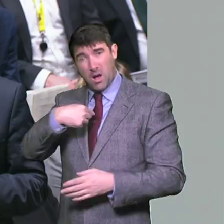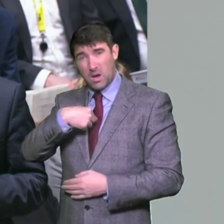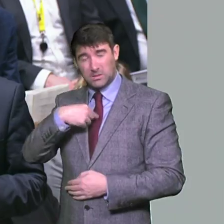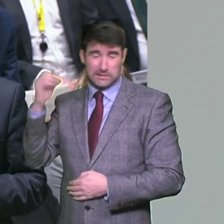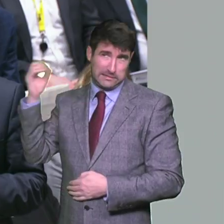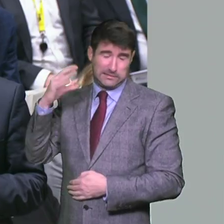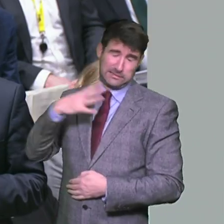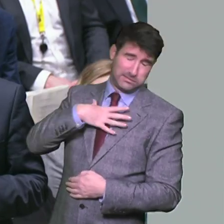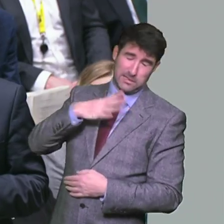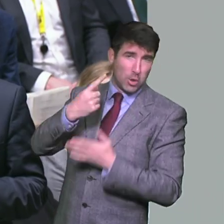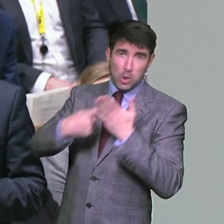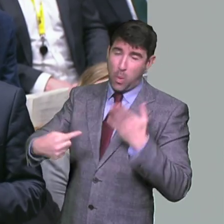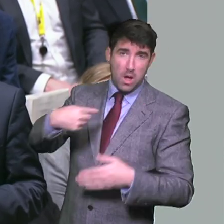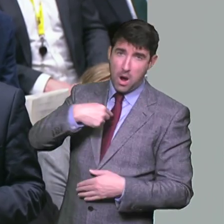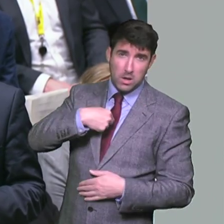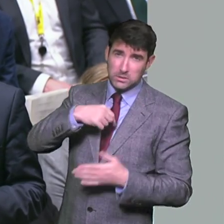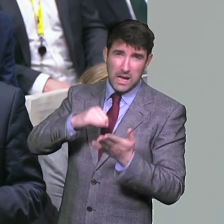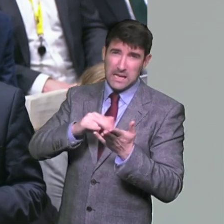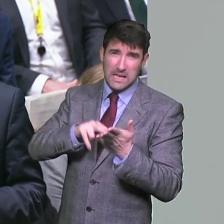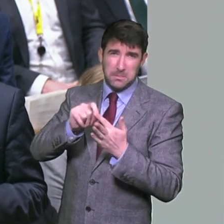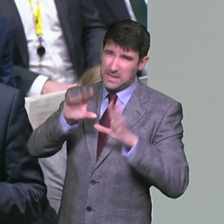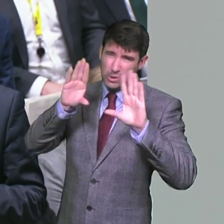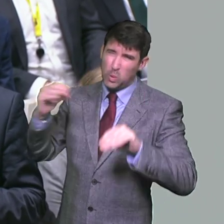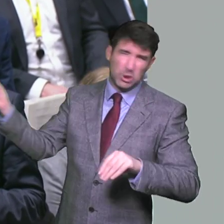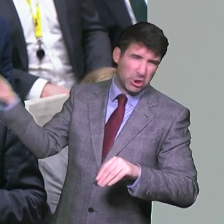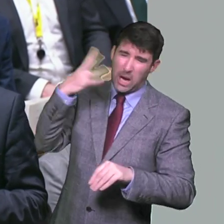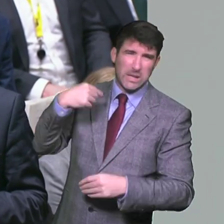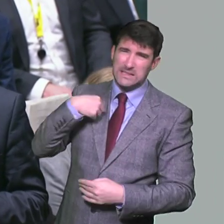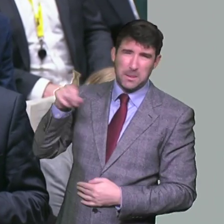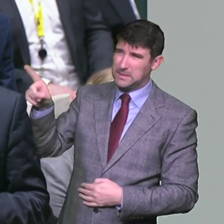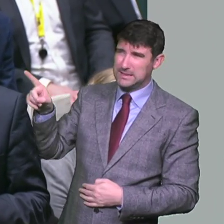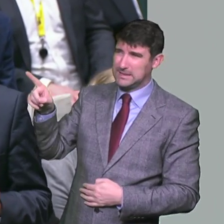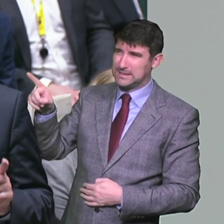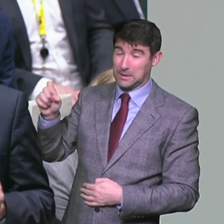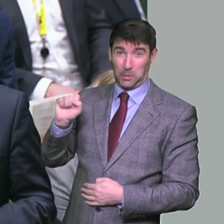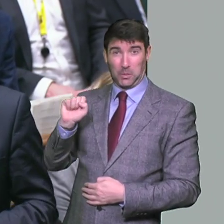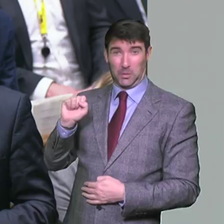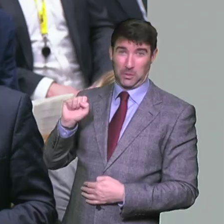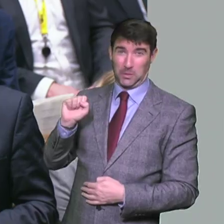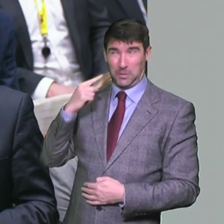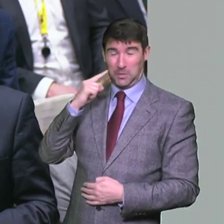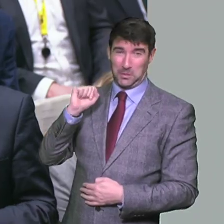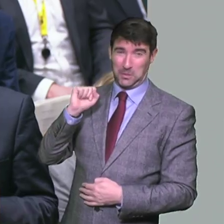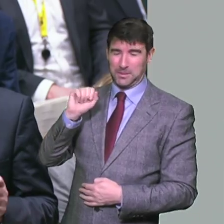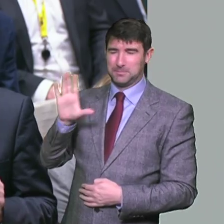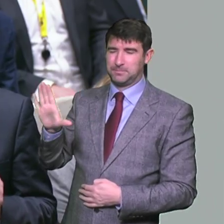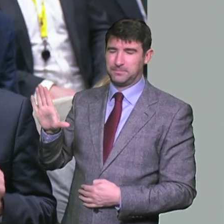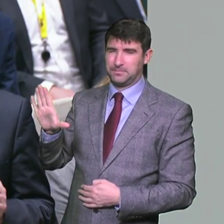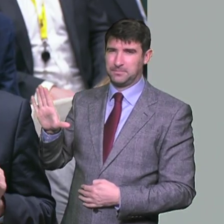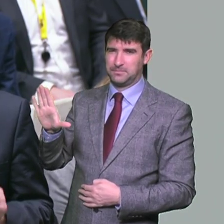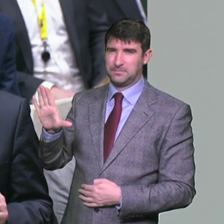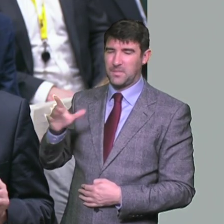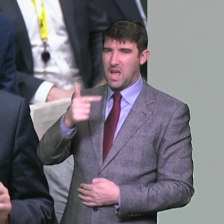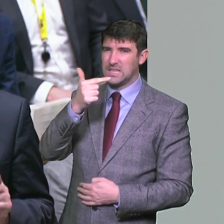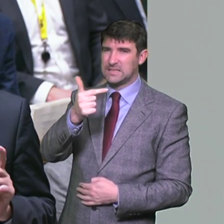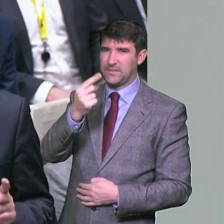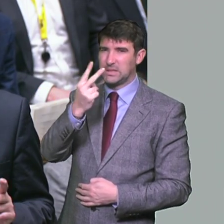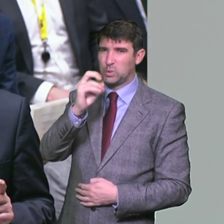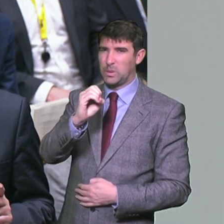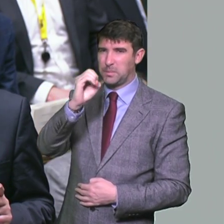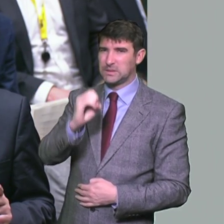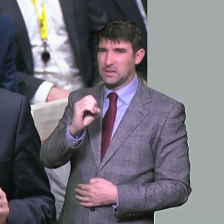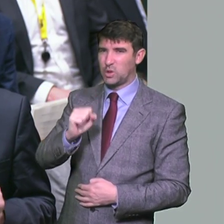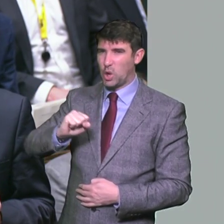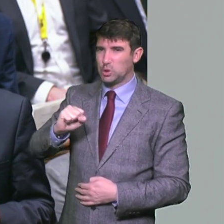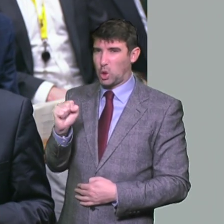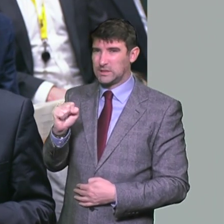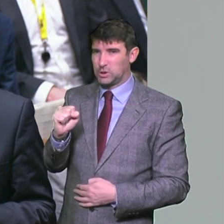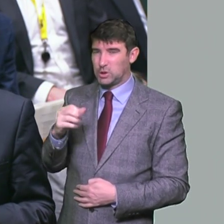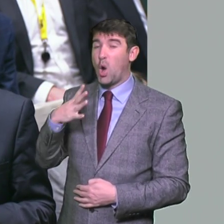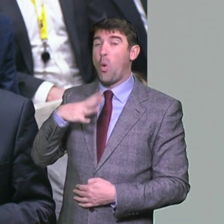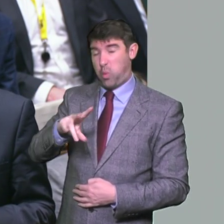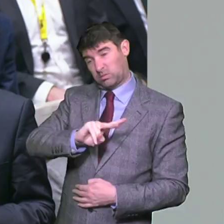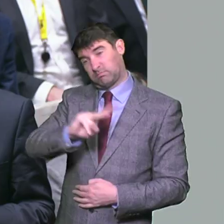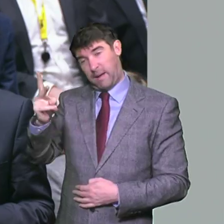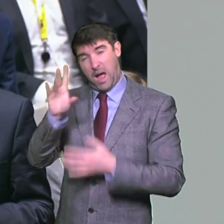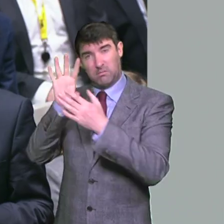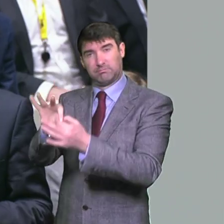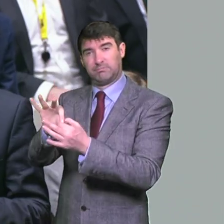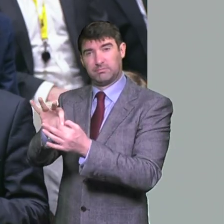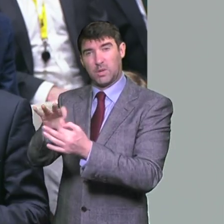It is not just the SNP; in the last opinion poll, 72% of the people of Scotland wanted back into the European Union.